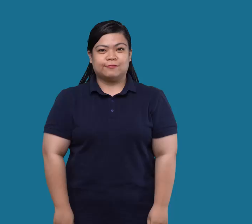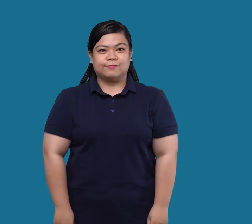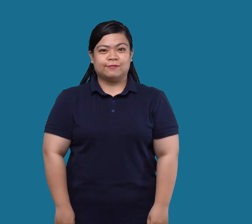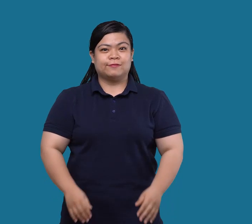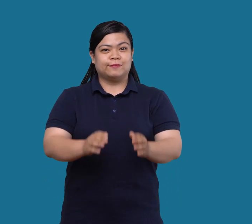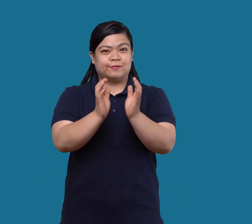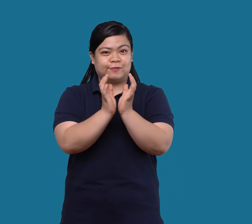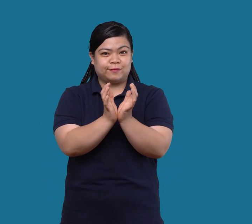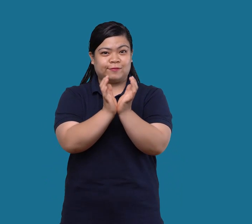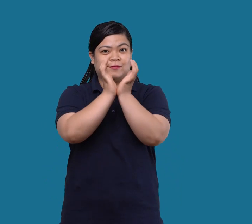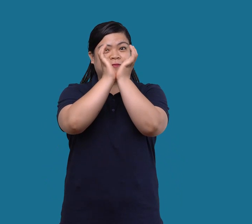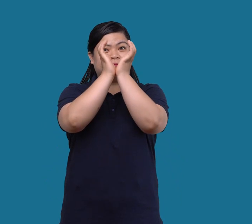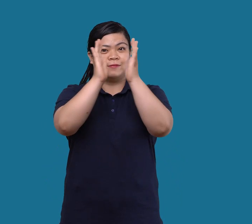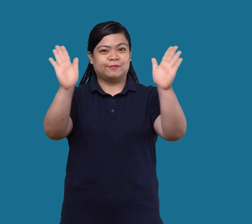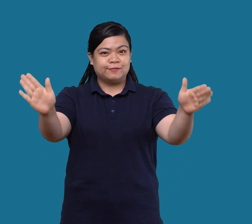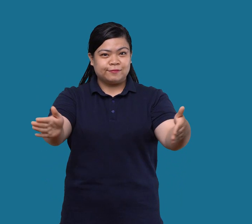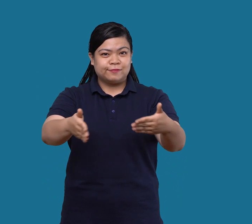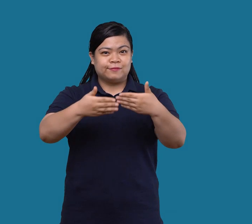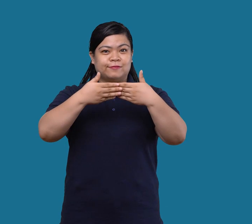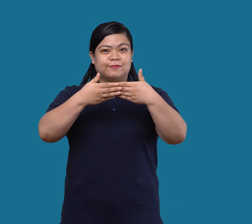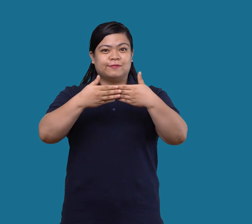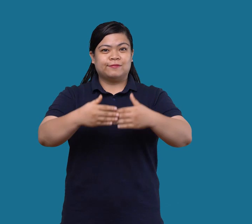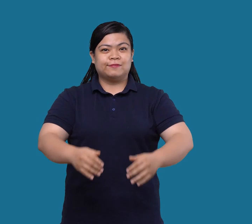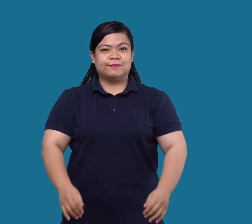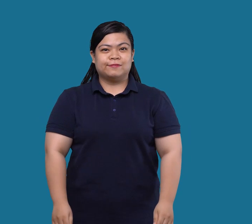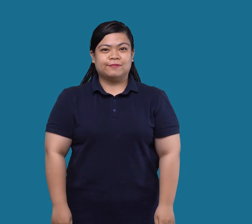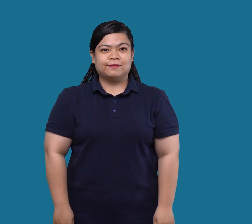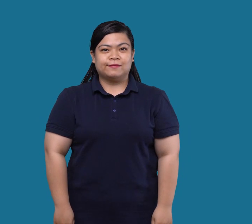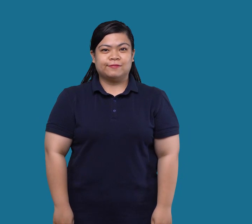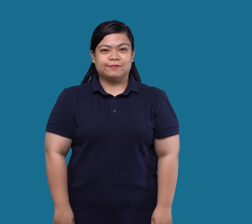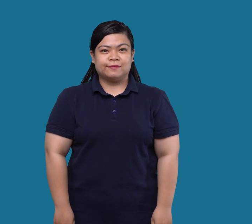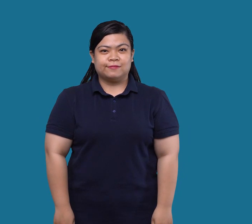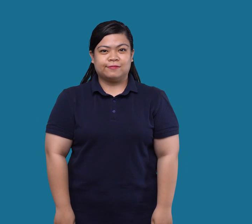lễ bế giảng